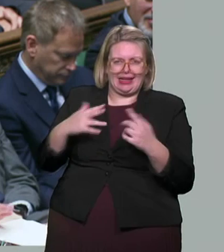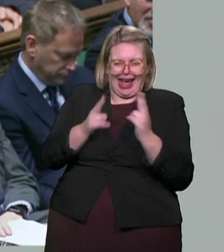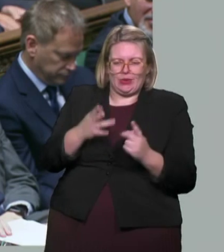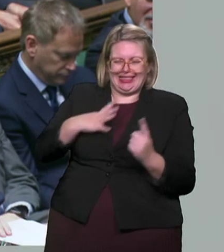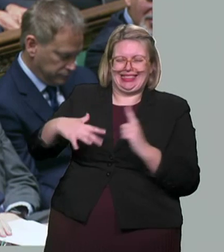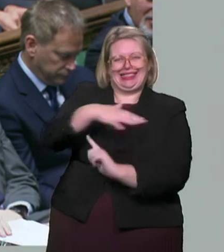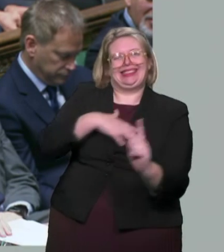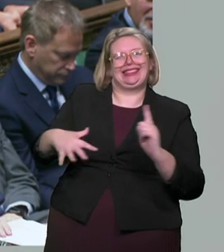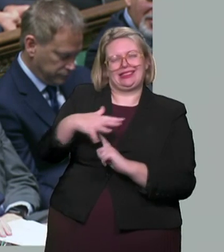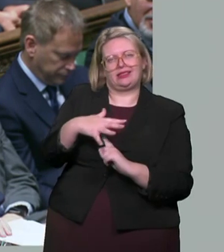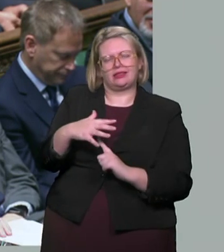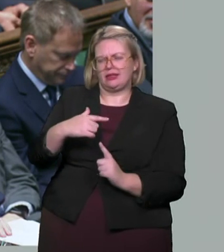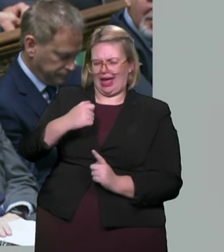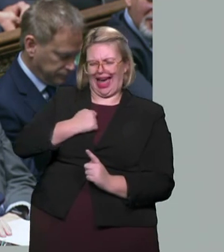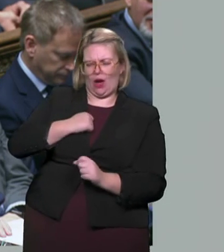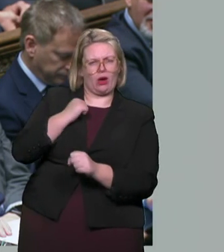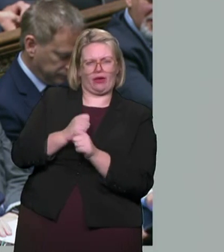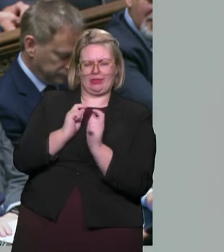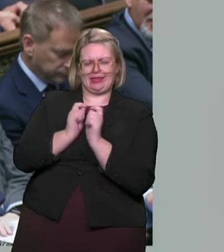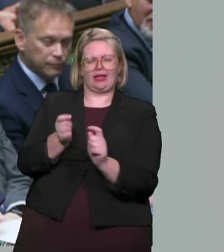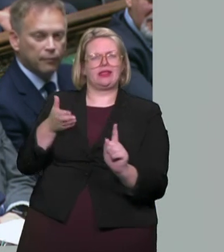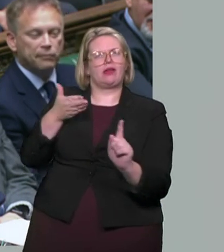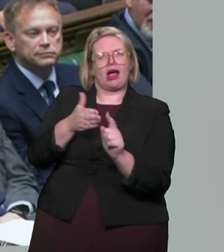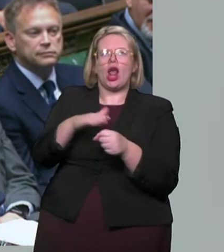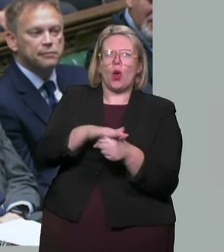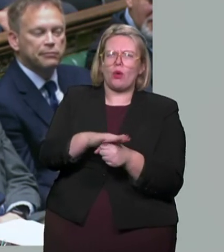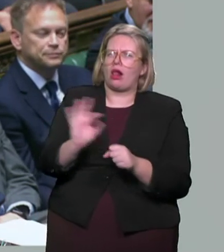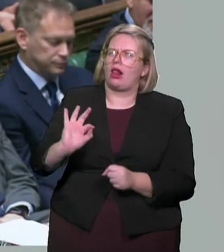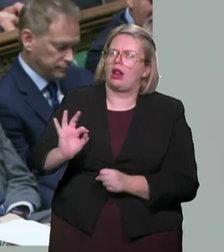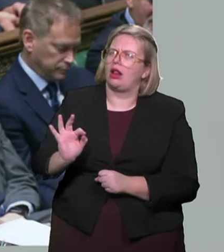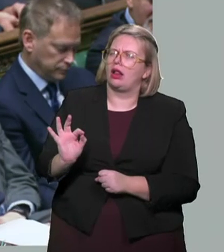This Government do not set local housing targets.